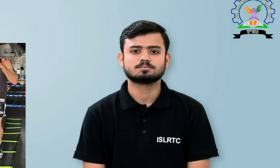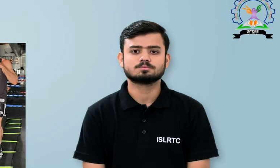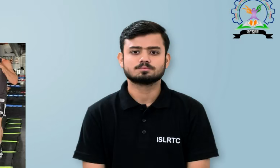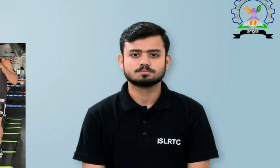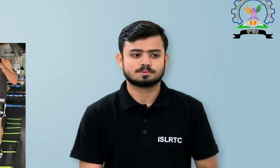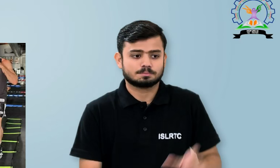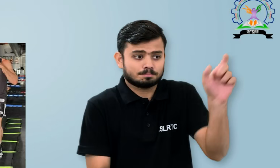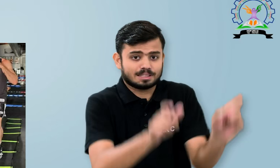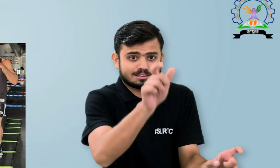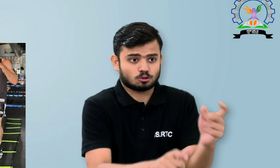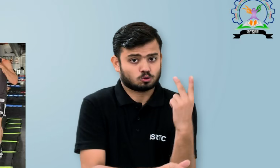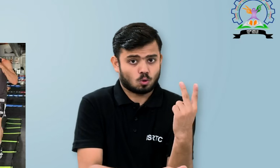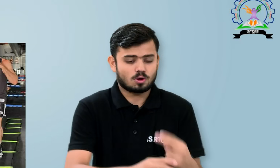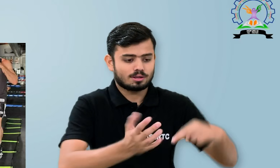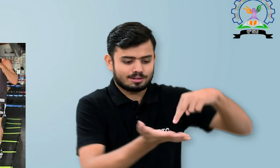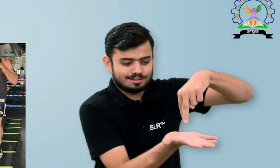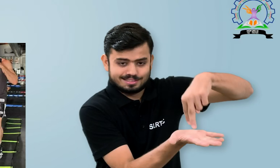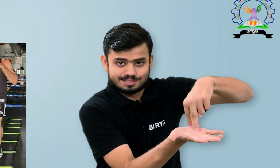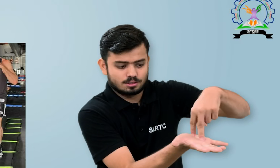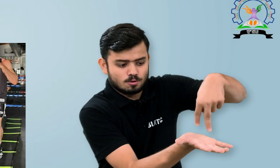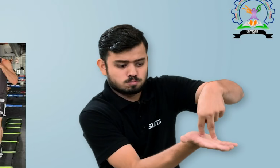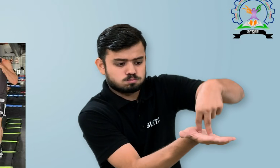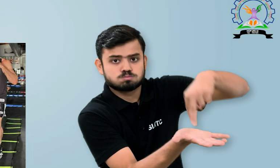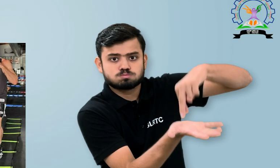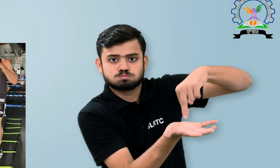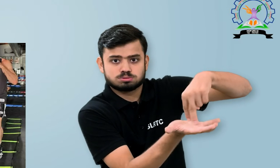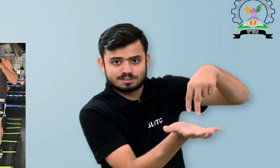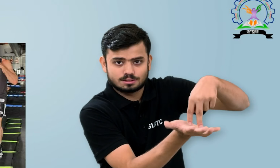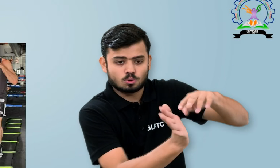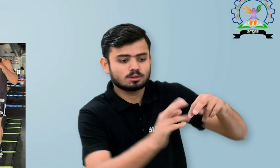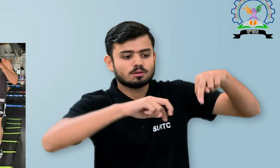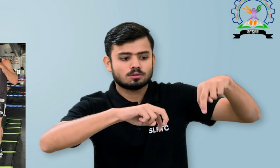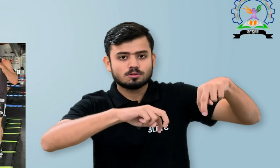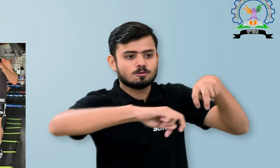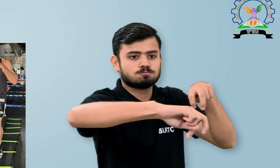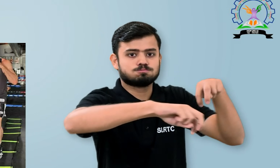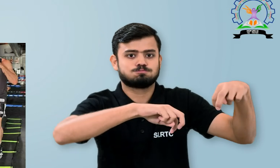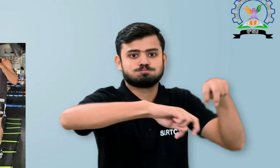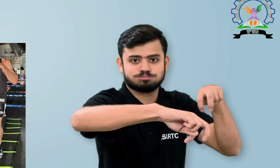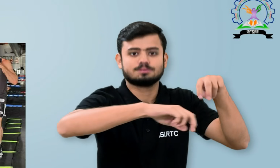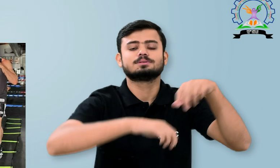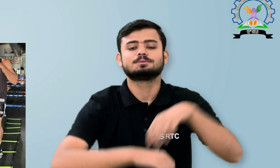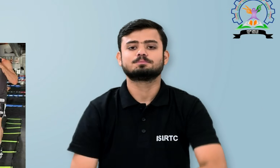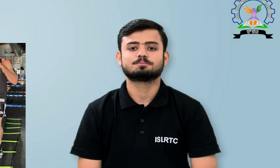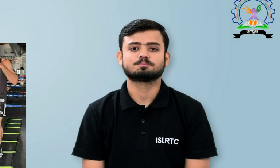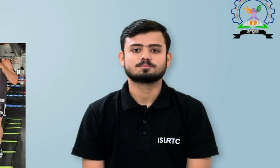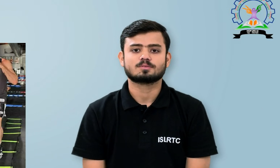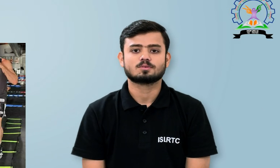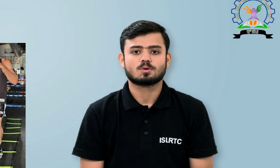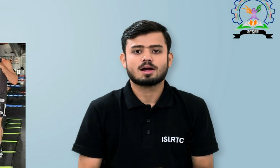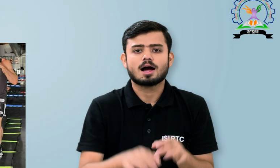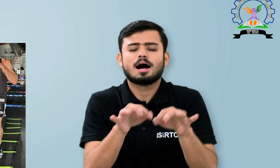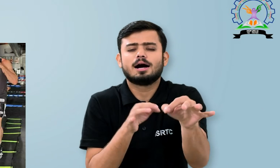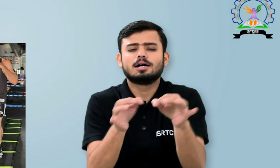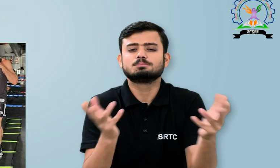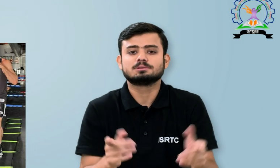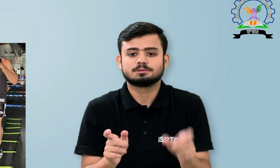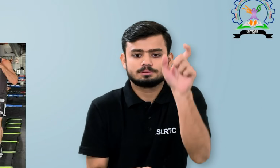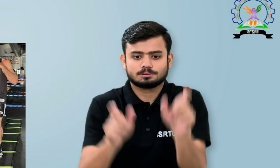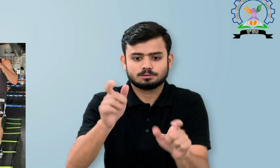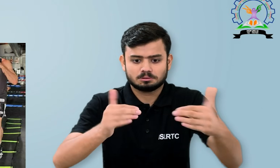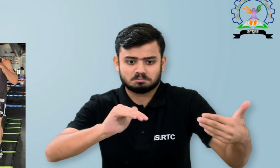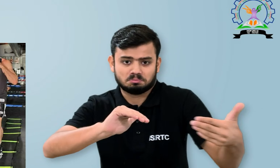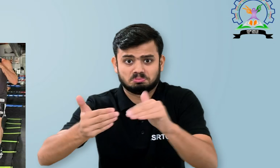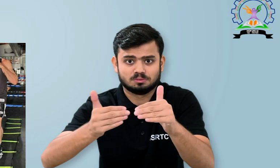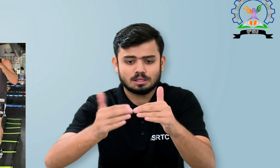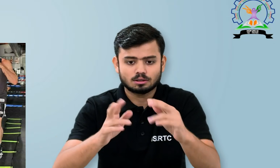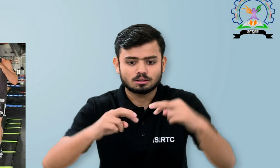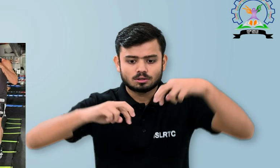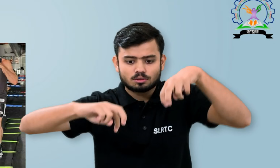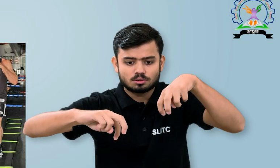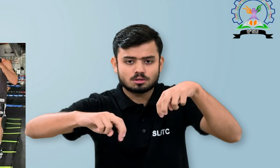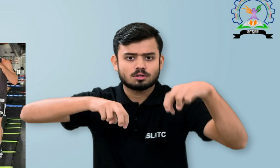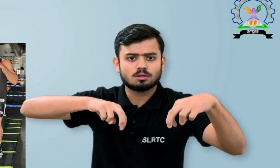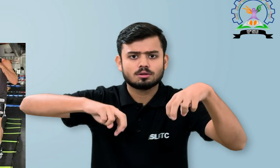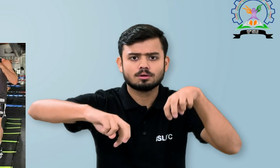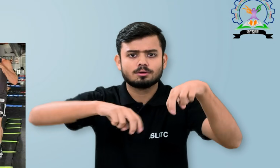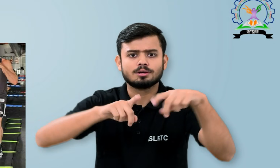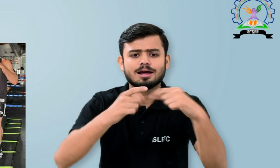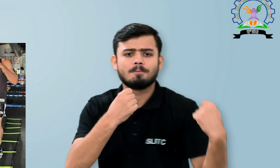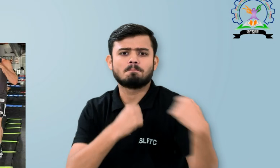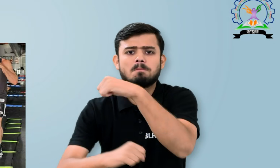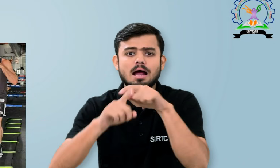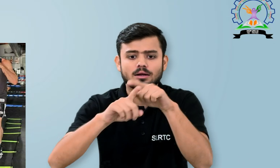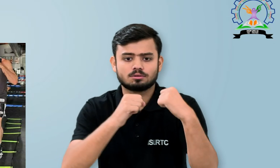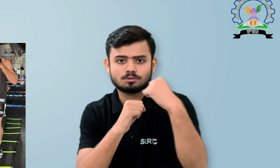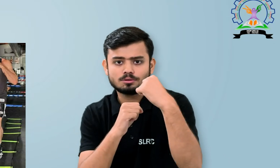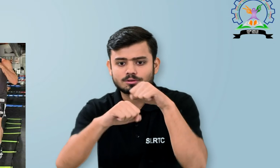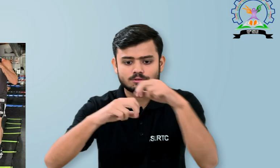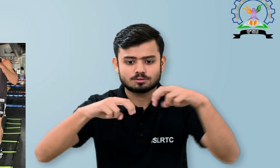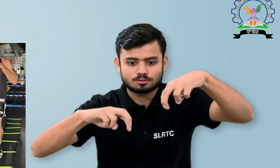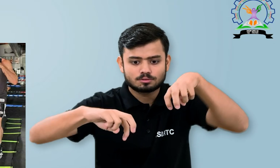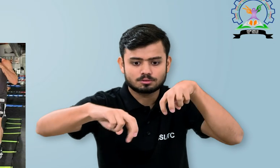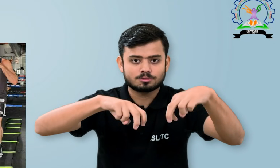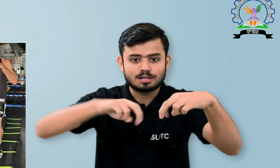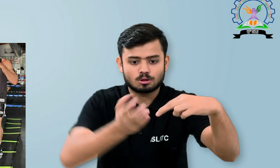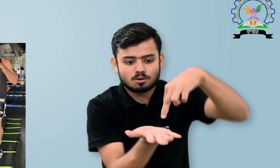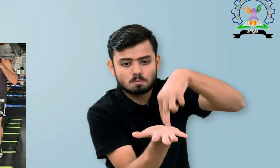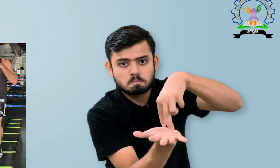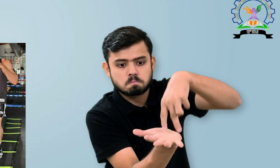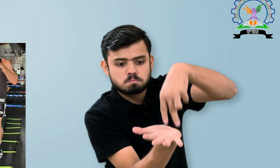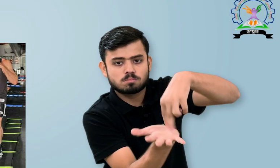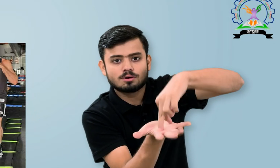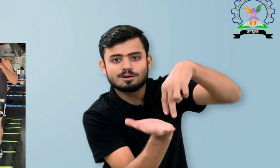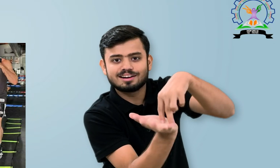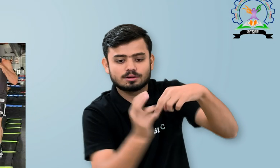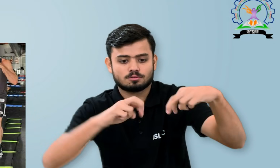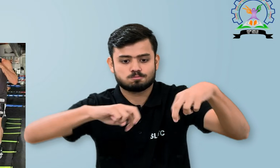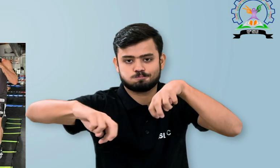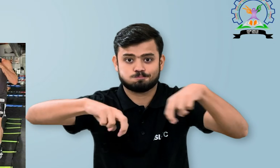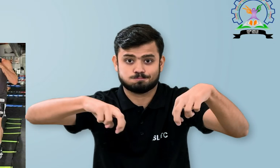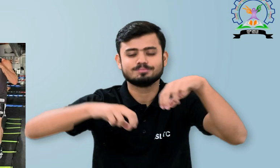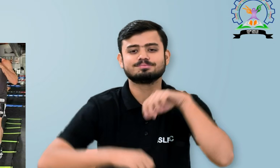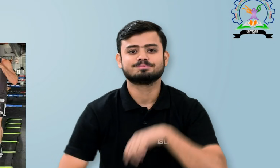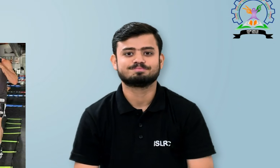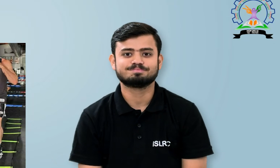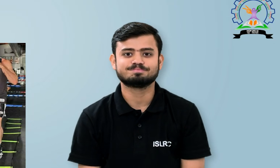Foot work It is the use of your legs and feet in stand-up fighting to maintain balance, distance, and positioning, and to create momentum for strikes.